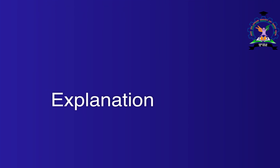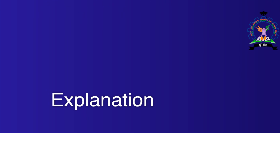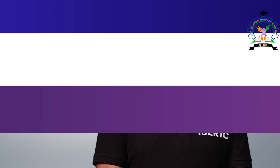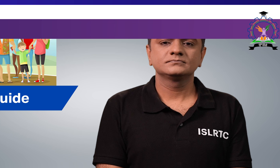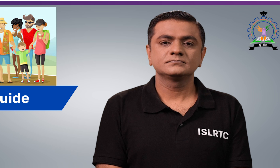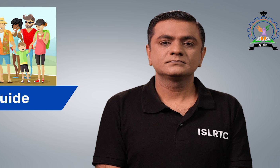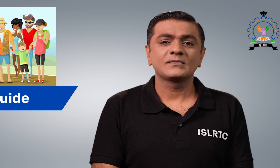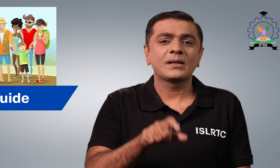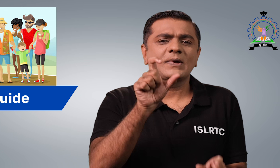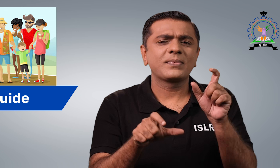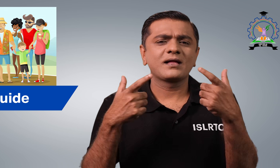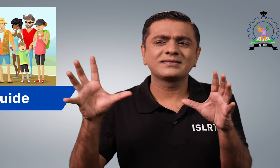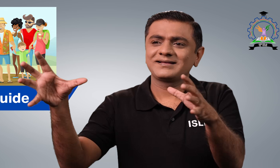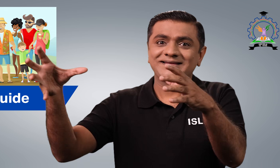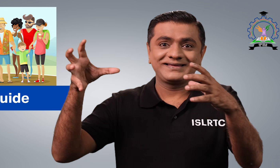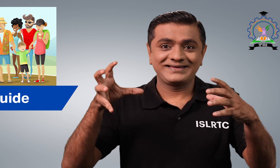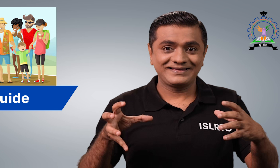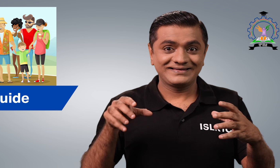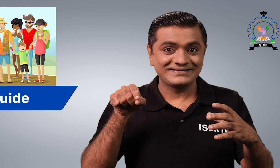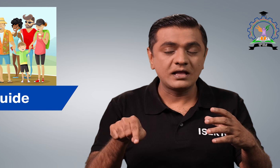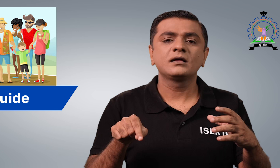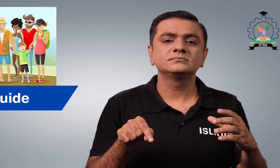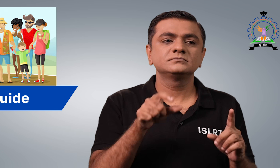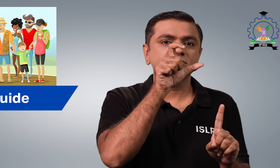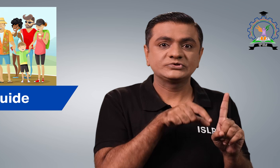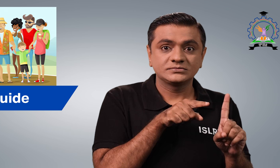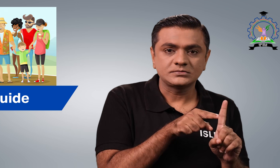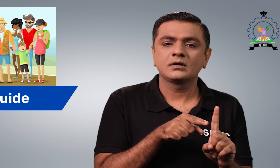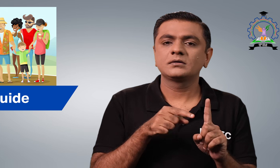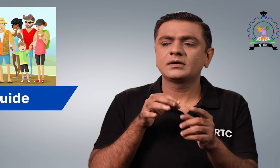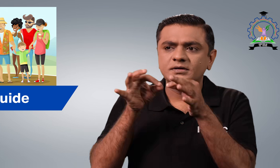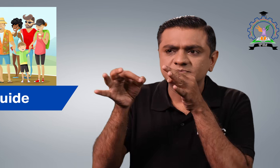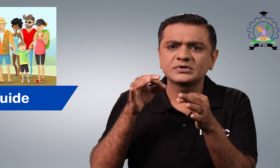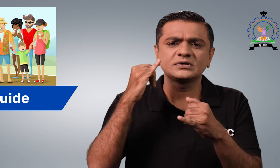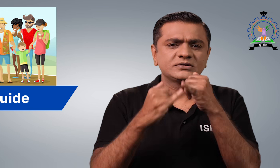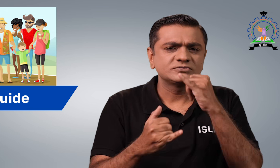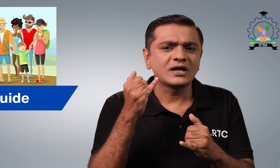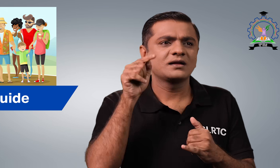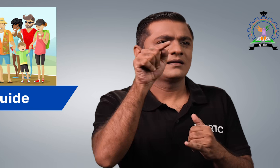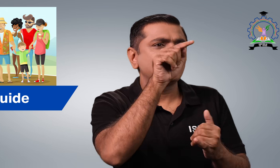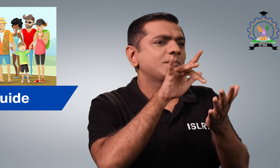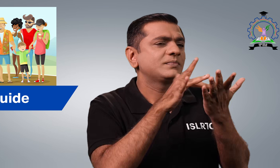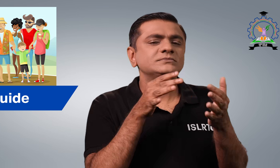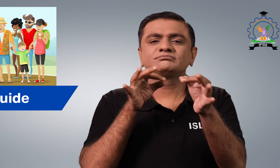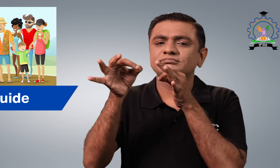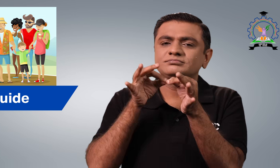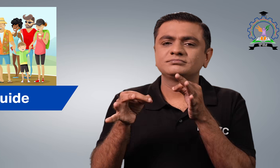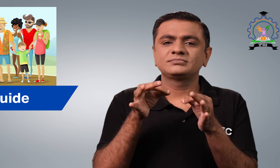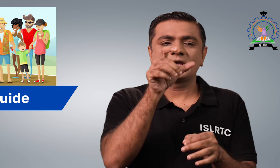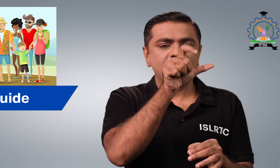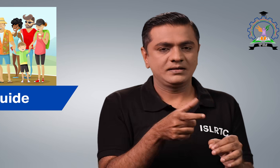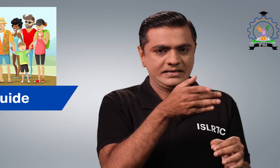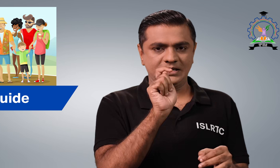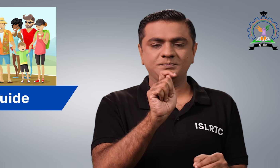A tour guide leads and informs visitors about a particular place, its history etc.